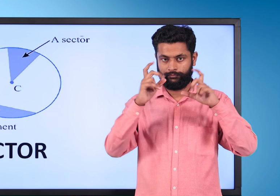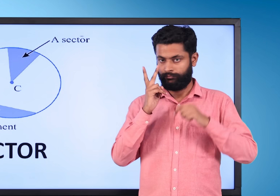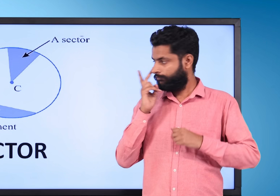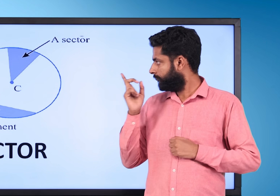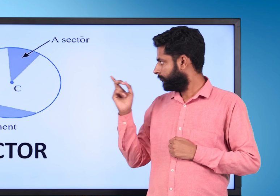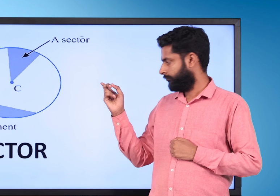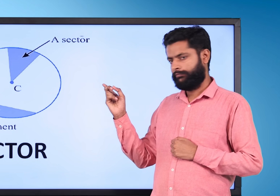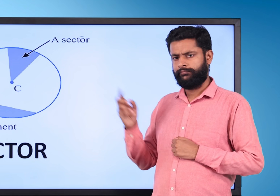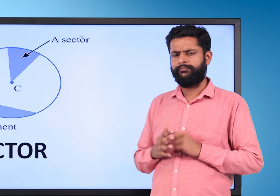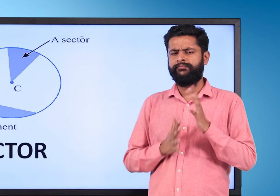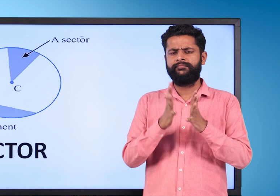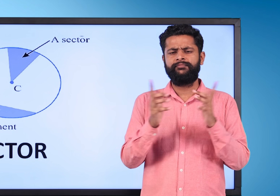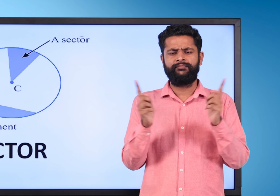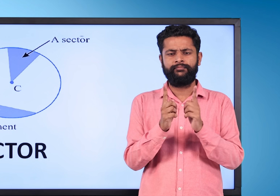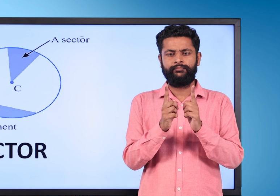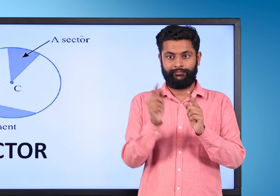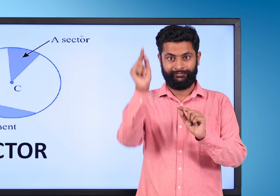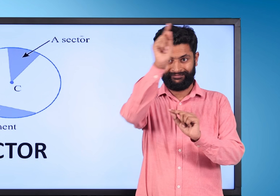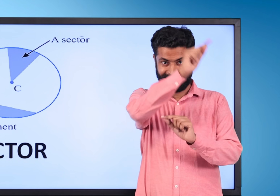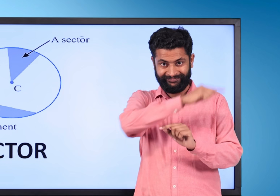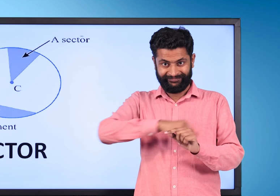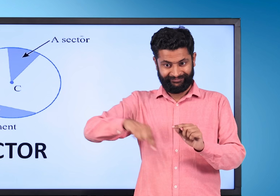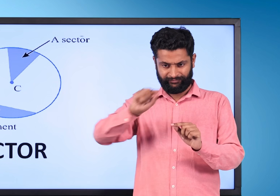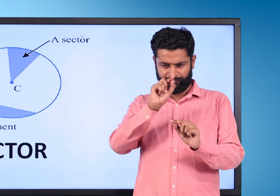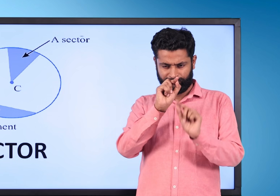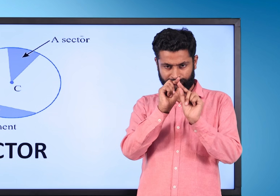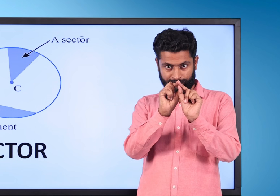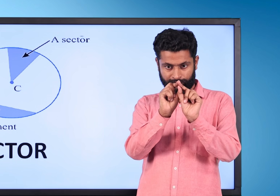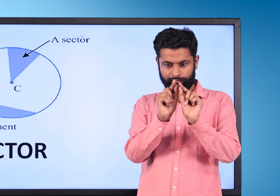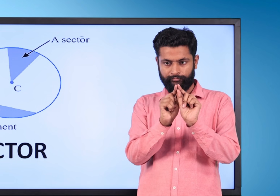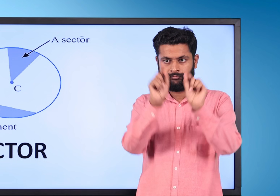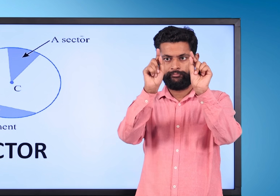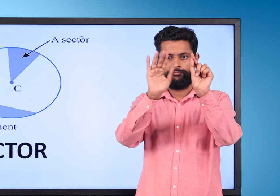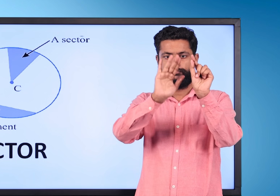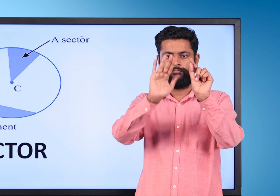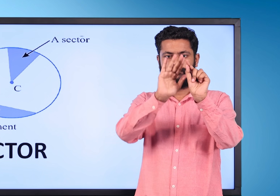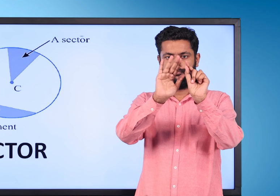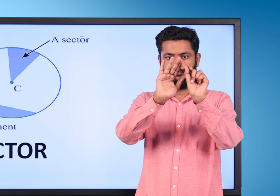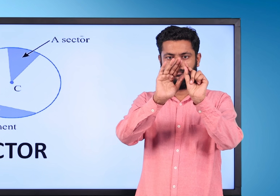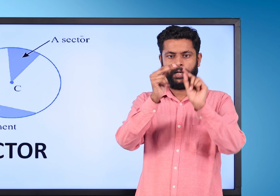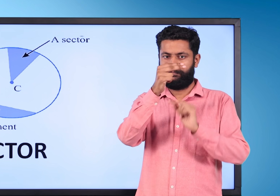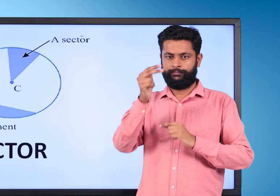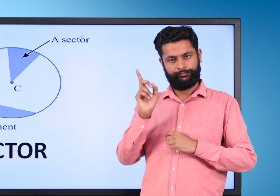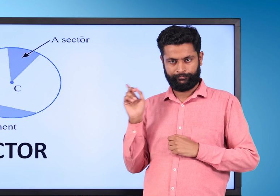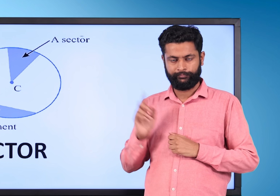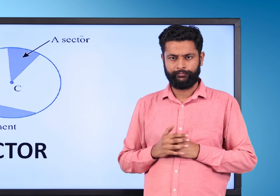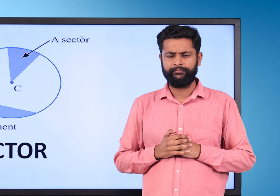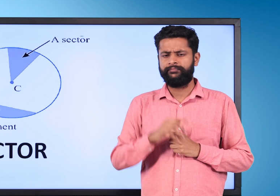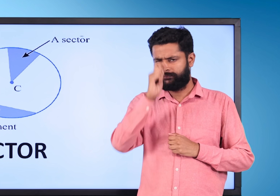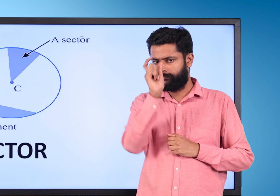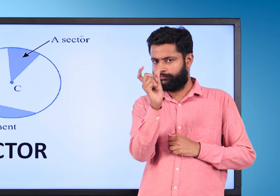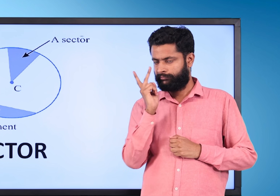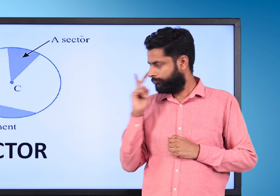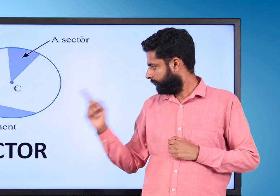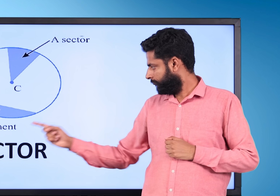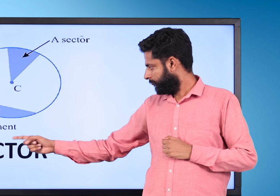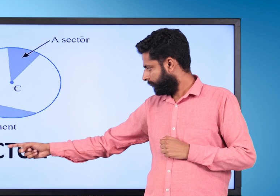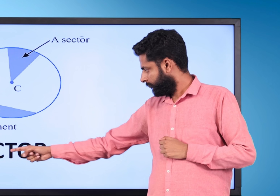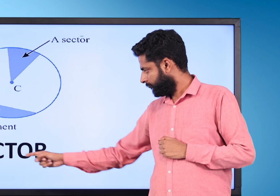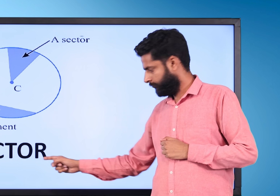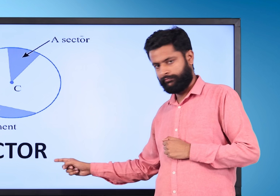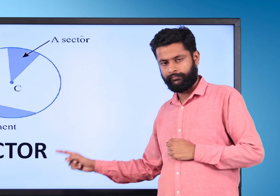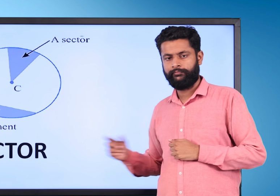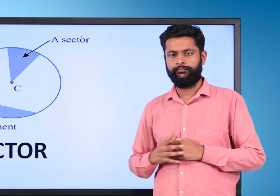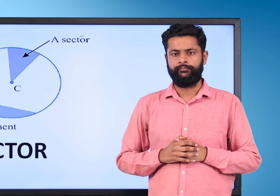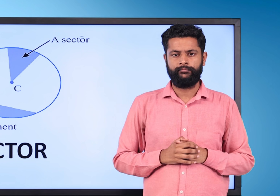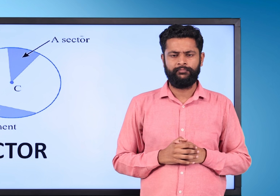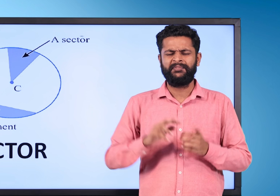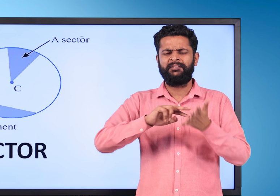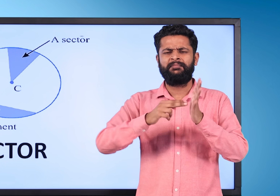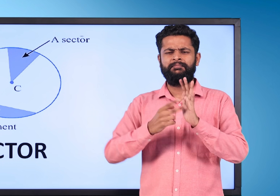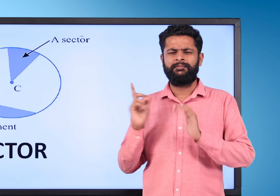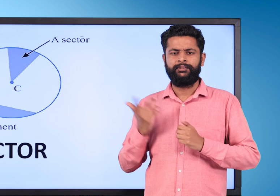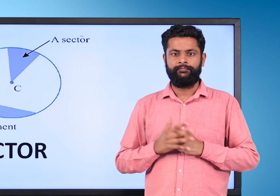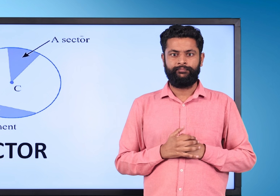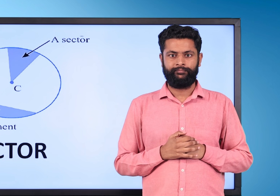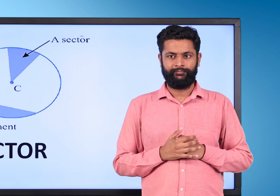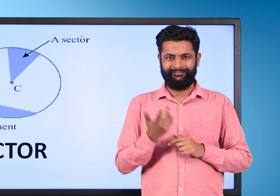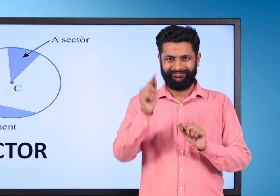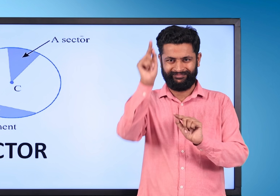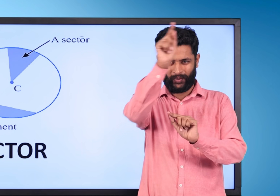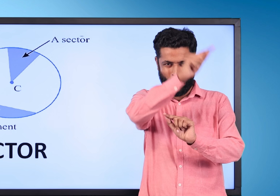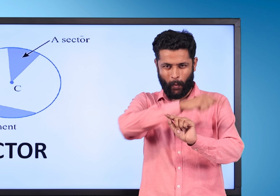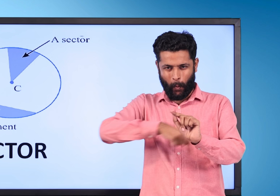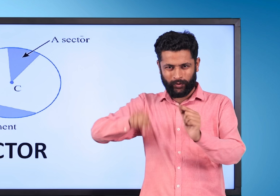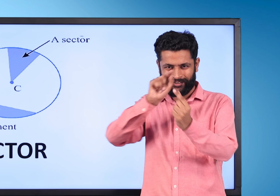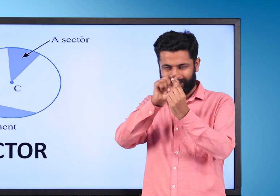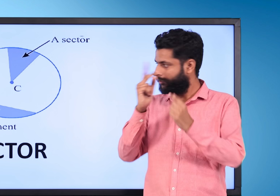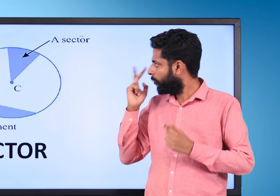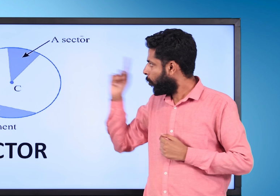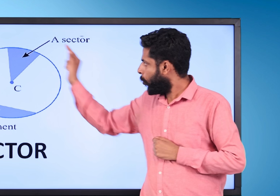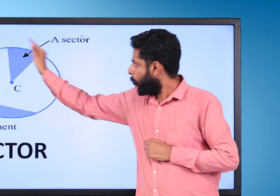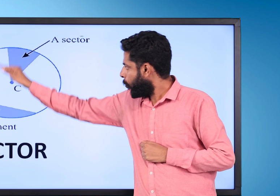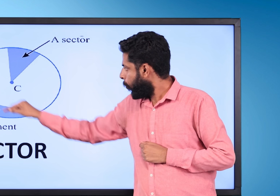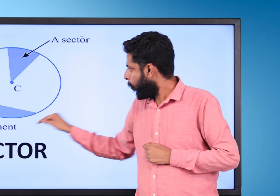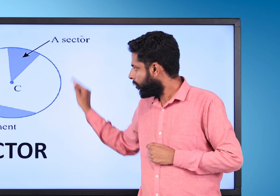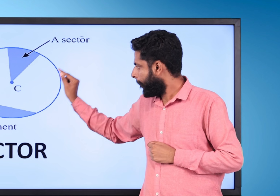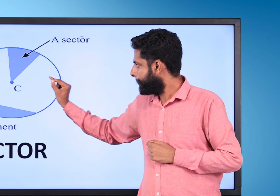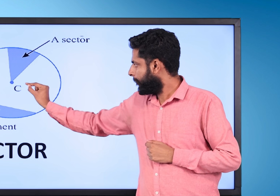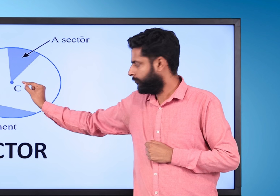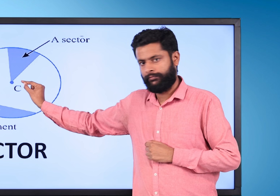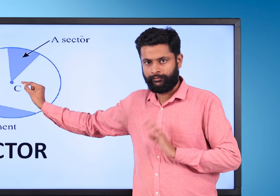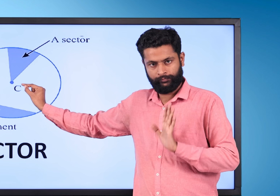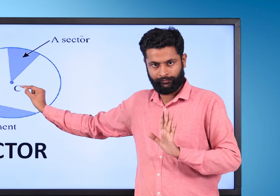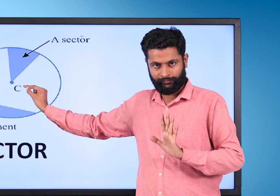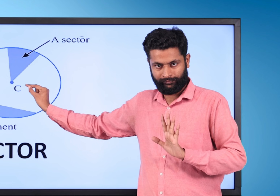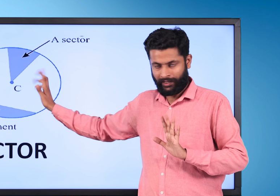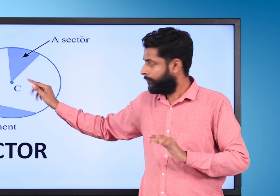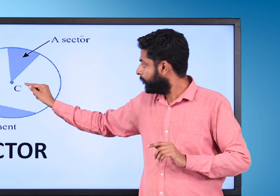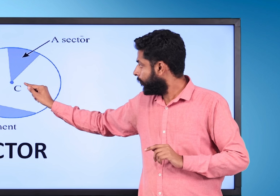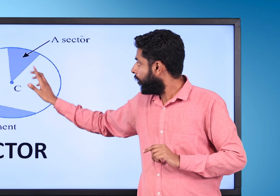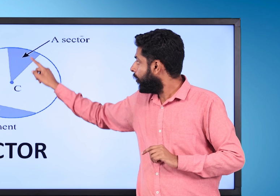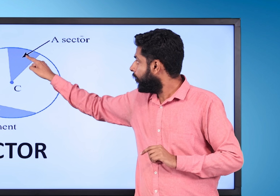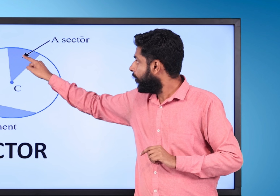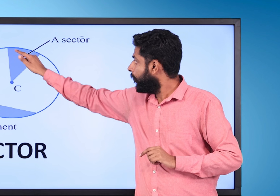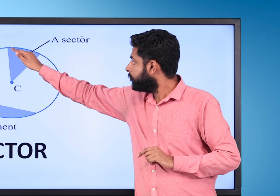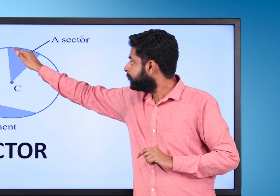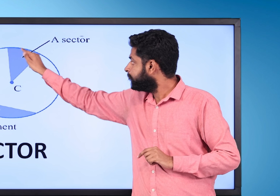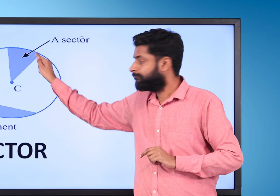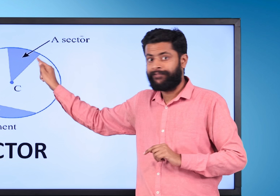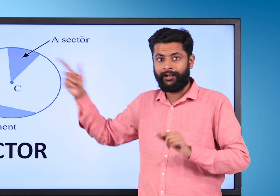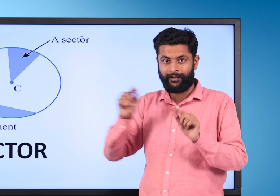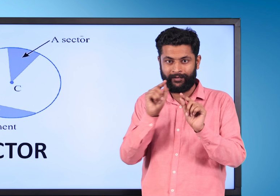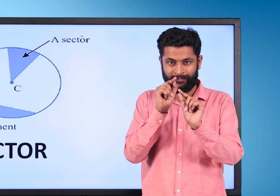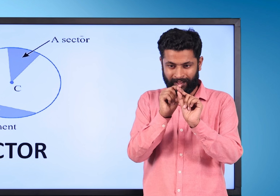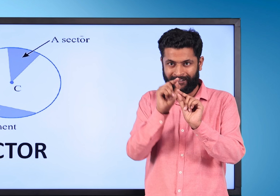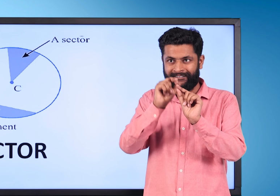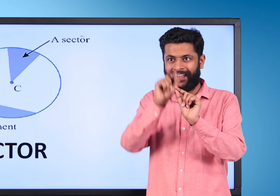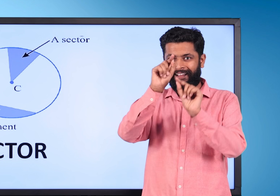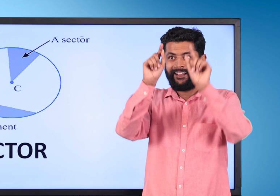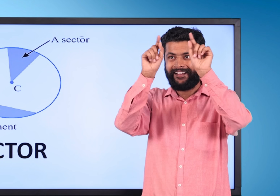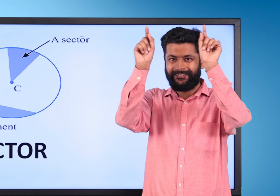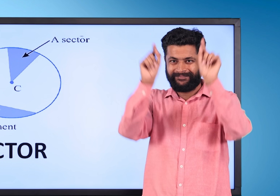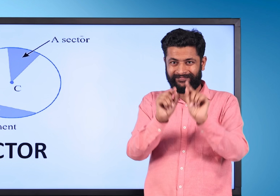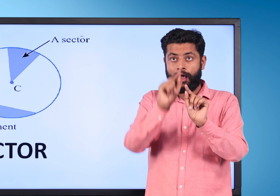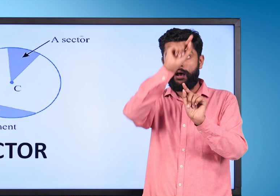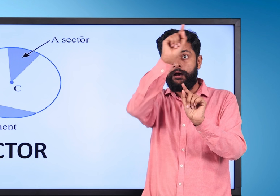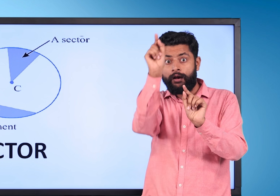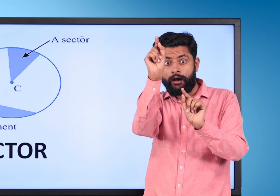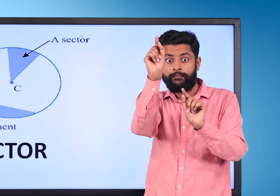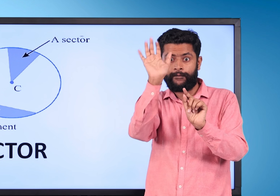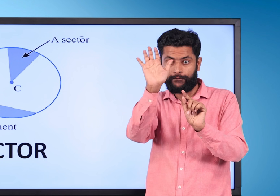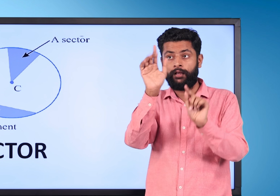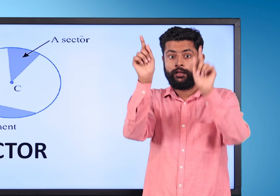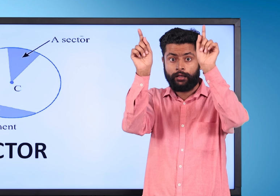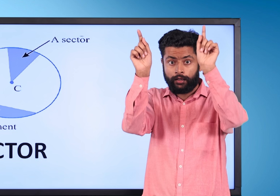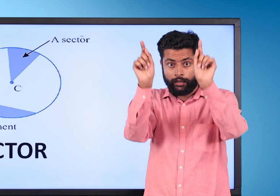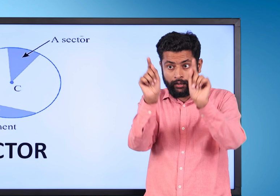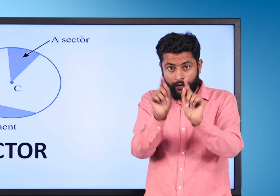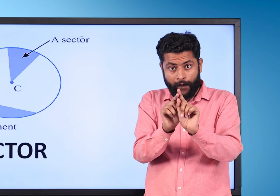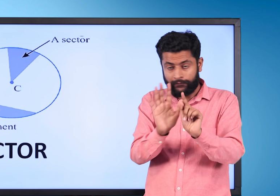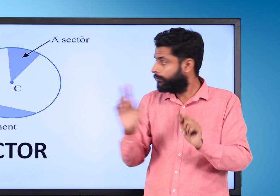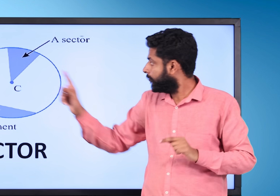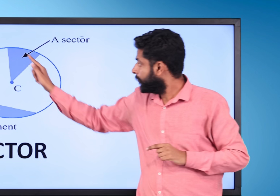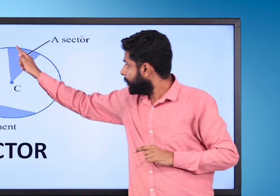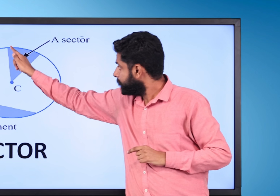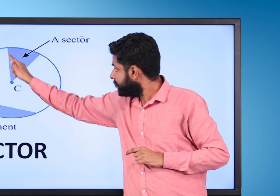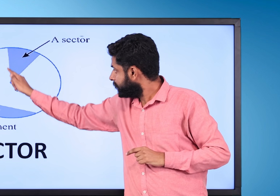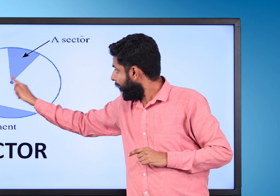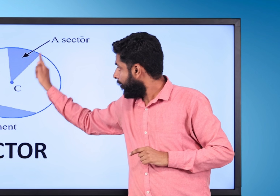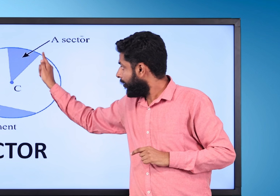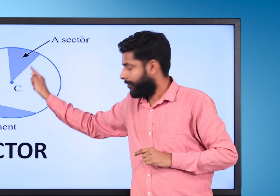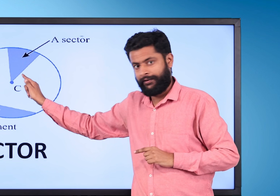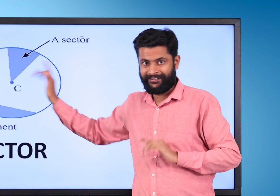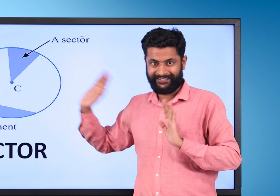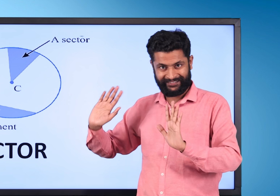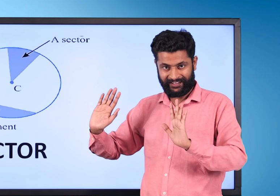This sign means sector. A sector is the region in the interior of a circle enclosed by an arc on one side